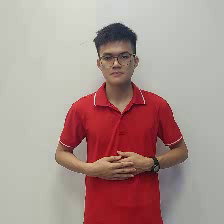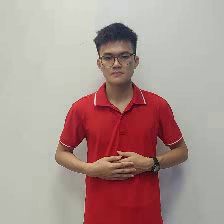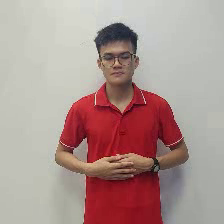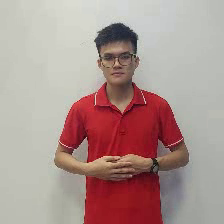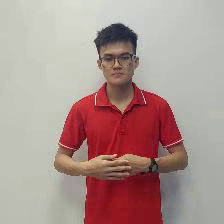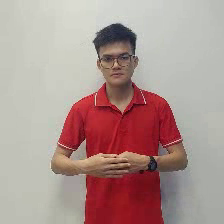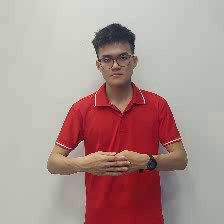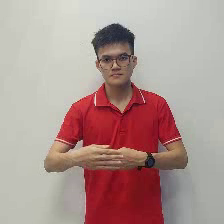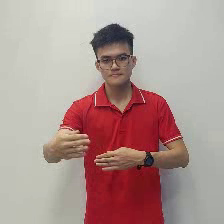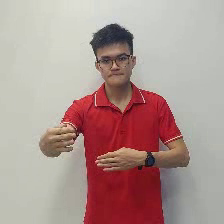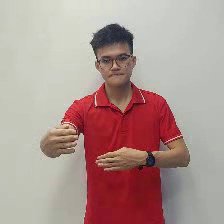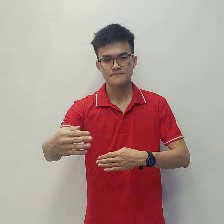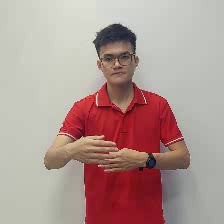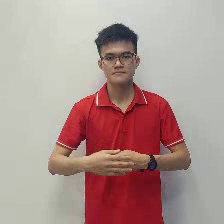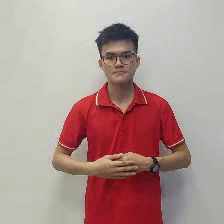Xa